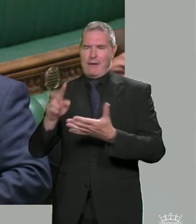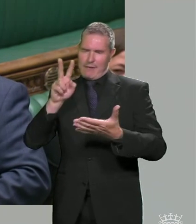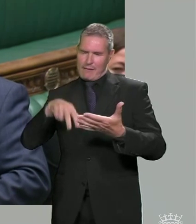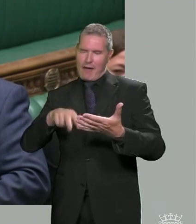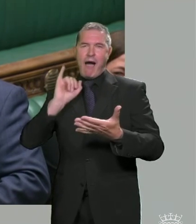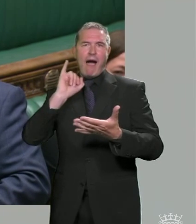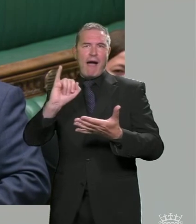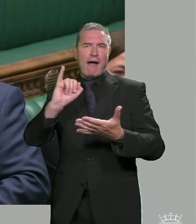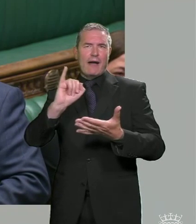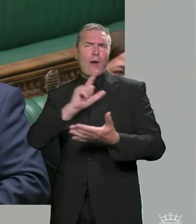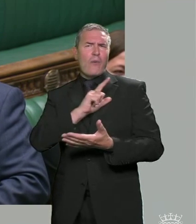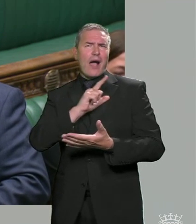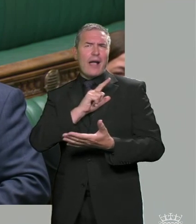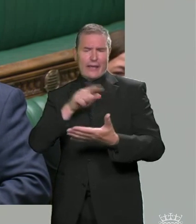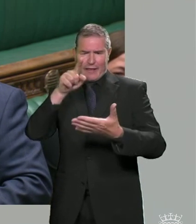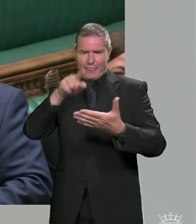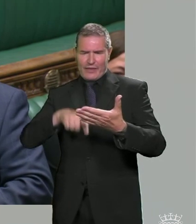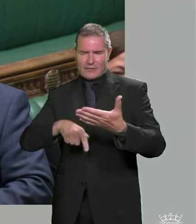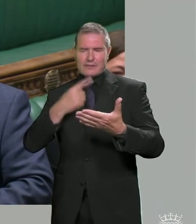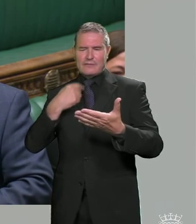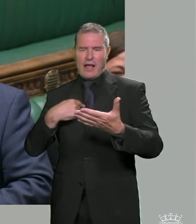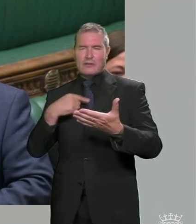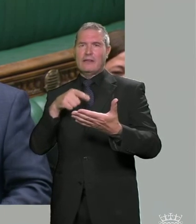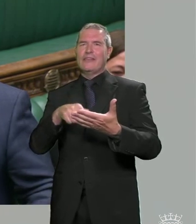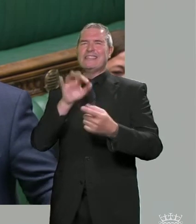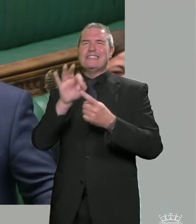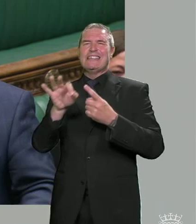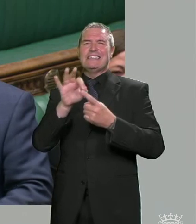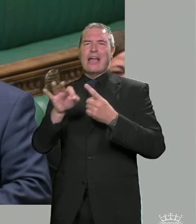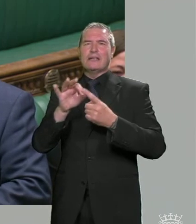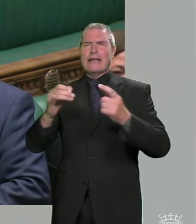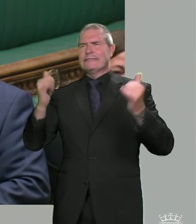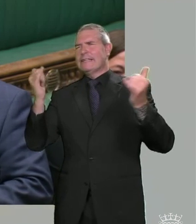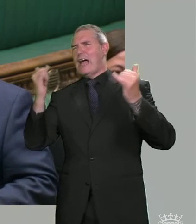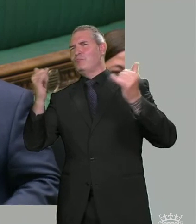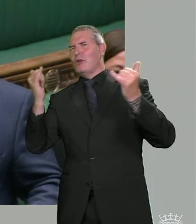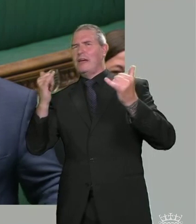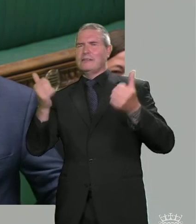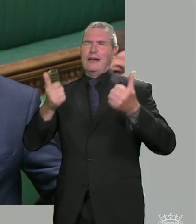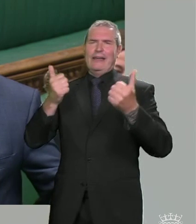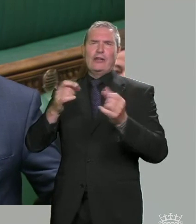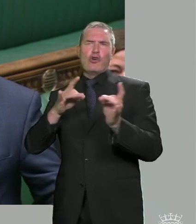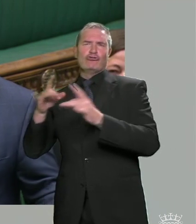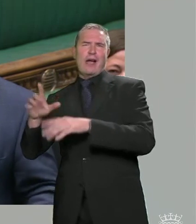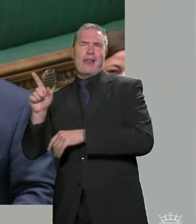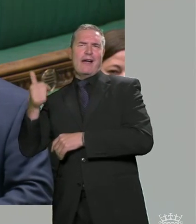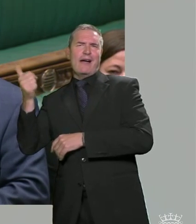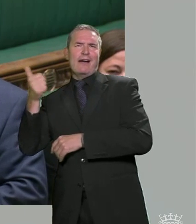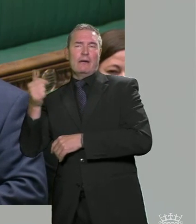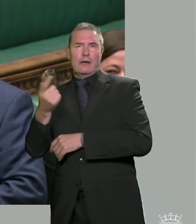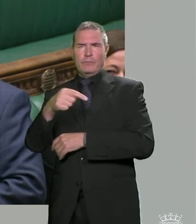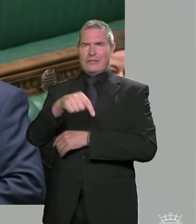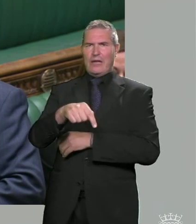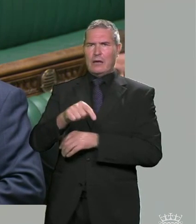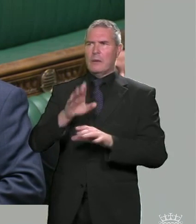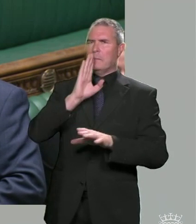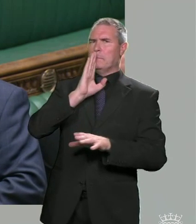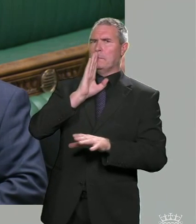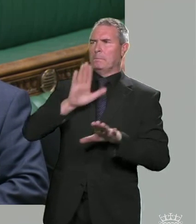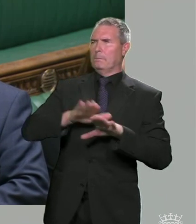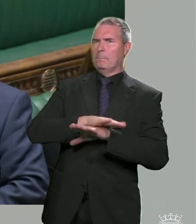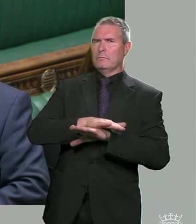It tells us everything we need to know that these details are being celebrated in Canberra, but are busy being concealed in London.